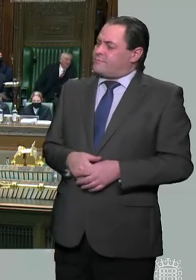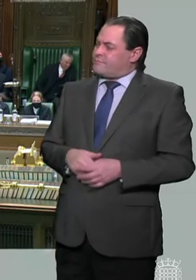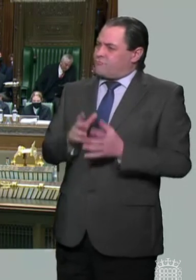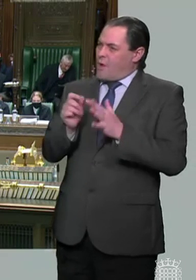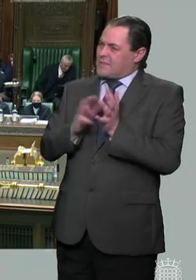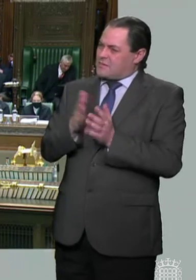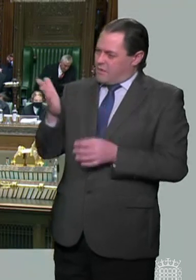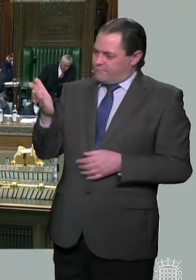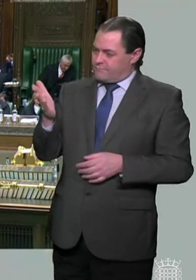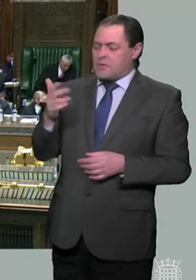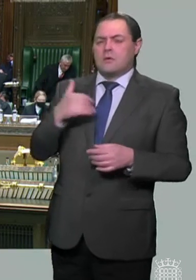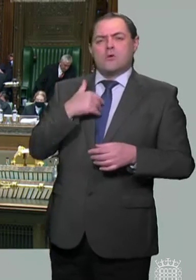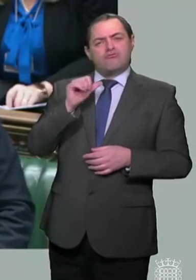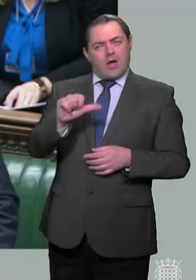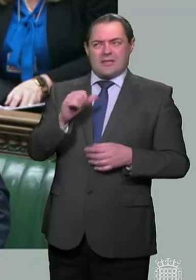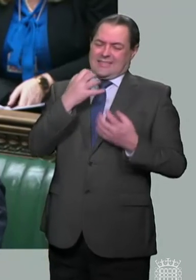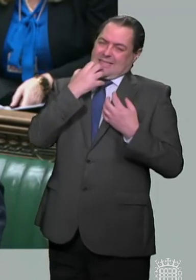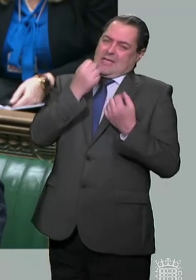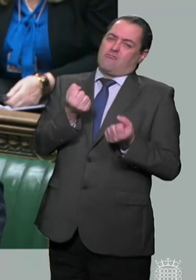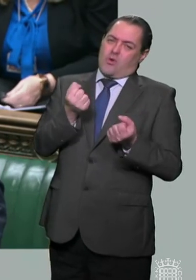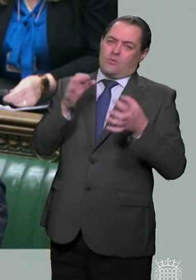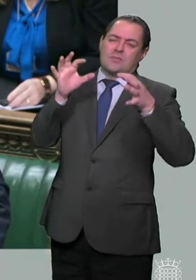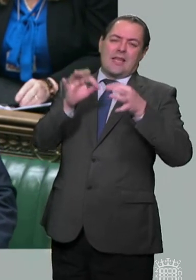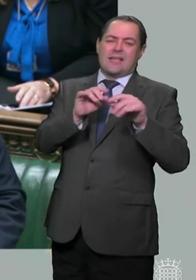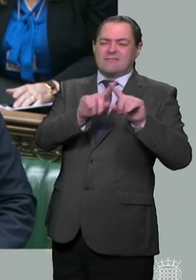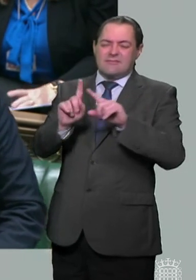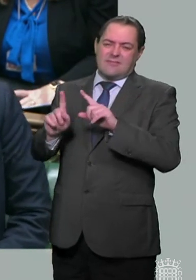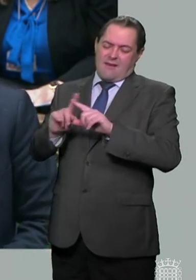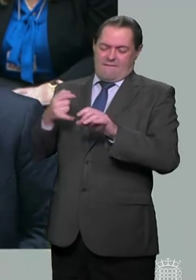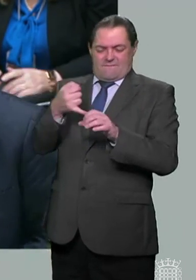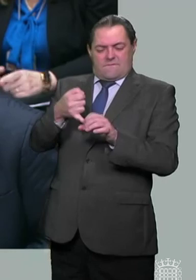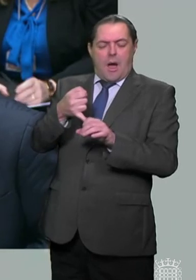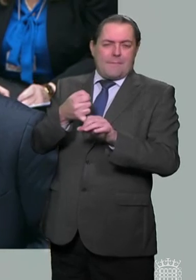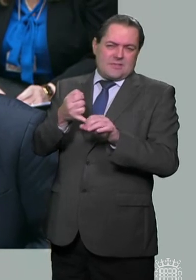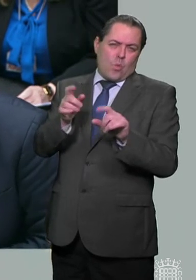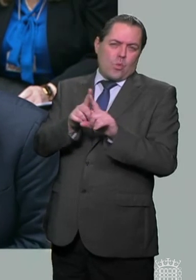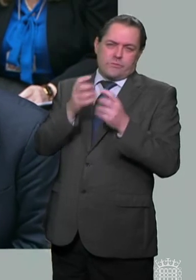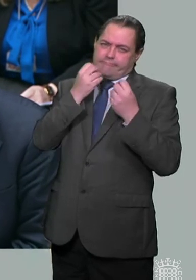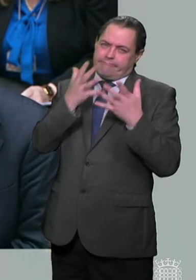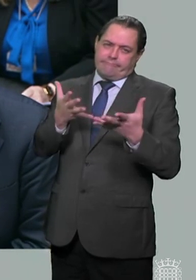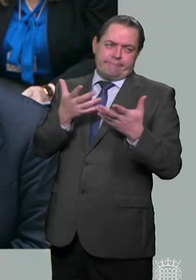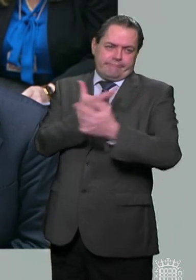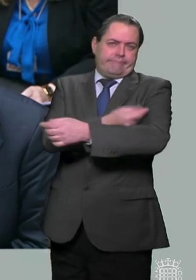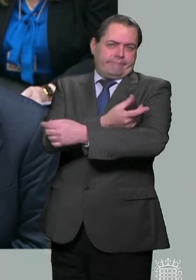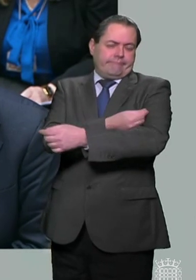Among the heroes of the vaccine roll-out are pharmacists up and down the country, as my honourable Friend rightly says.